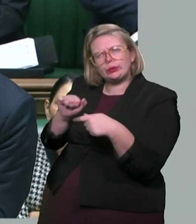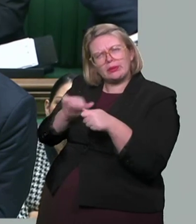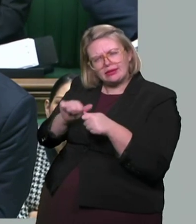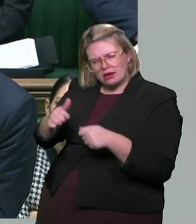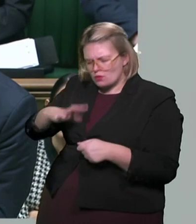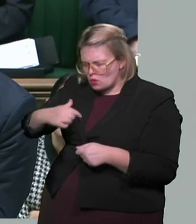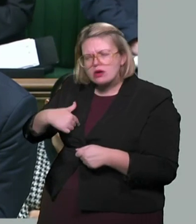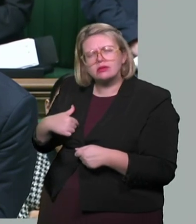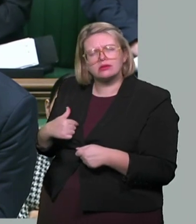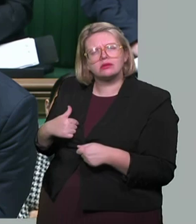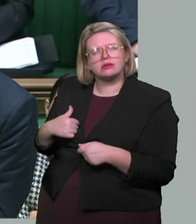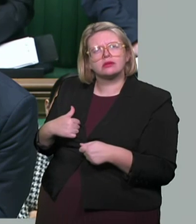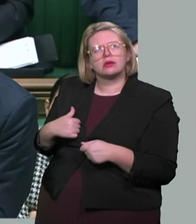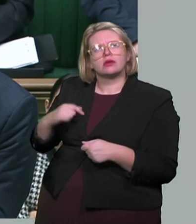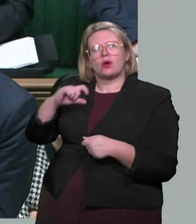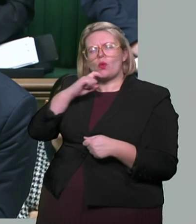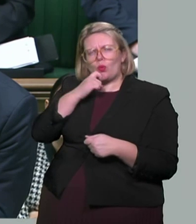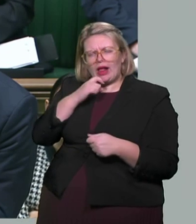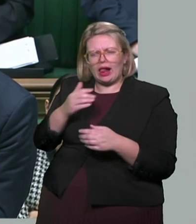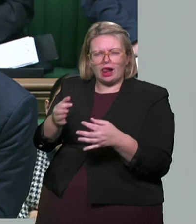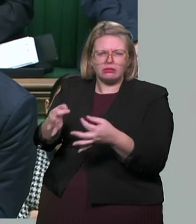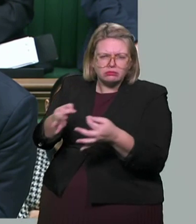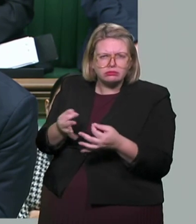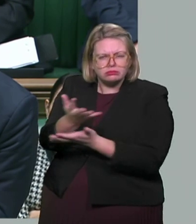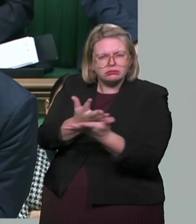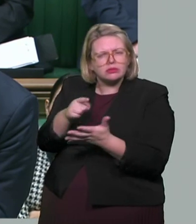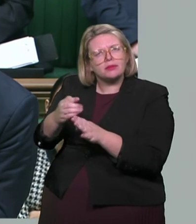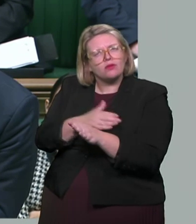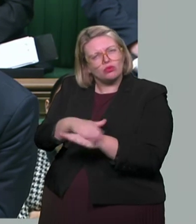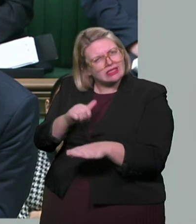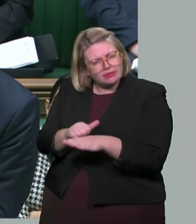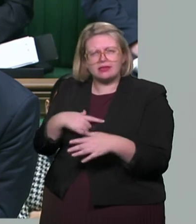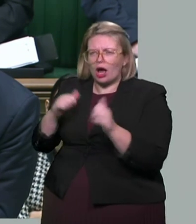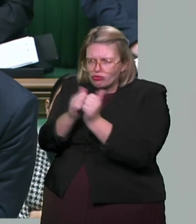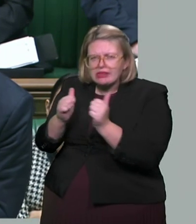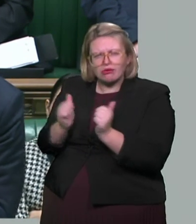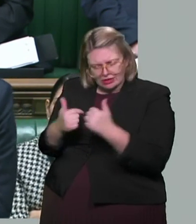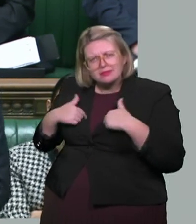I have said that we are willing to bring it forward, and we will bring it forward to Second Reading before Christmas.